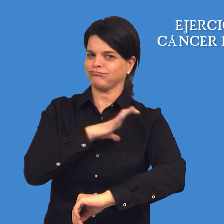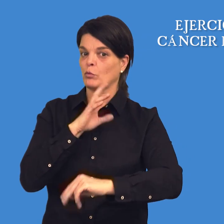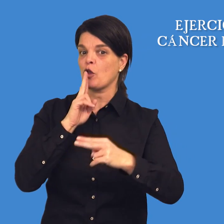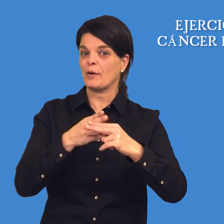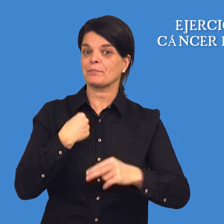nombre